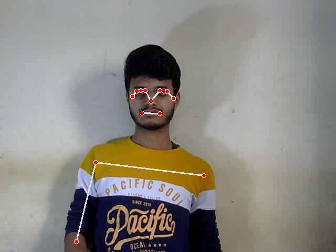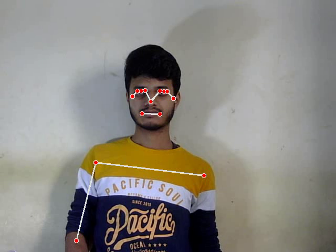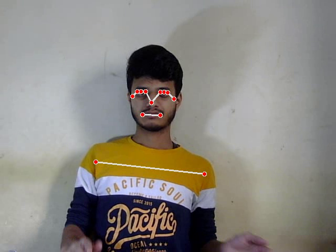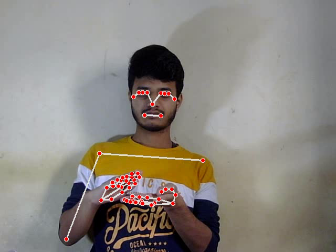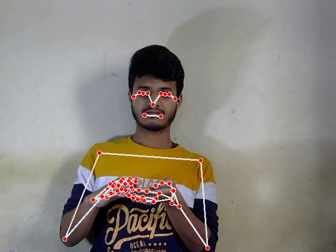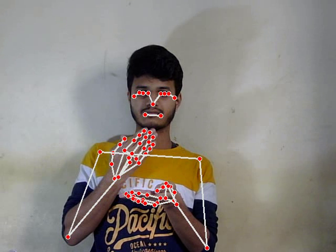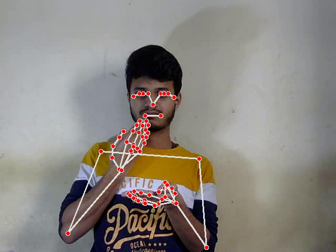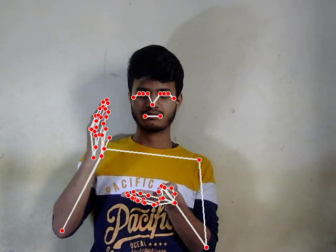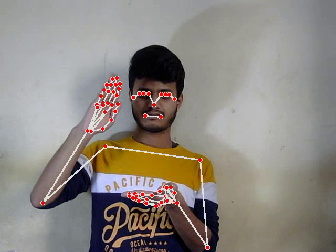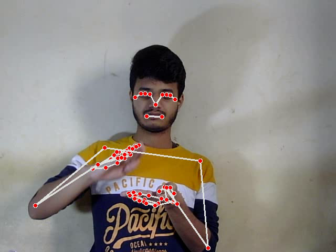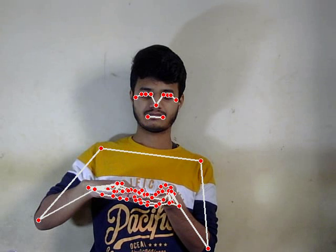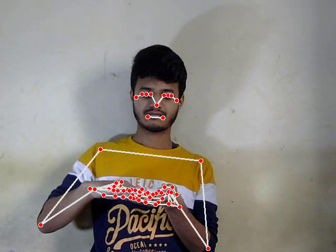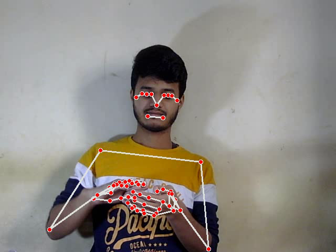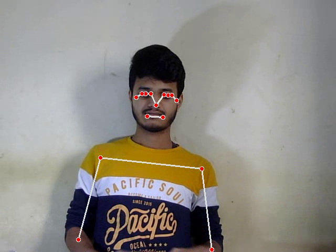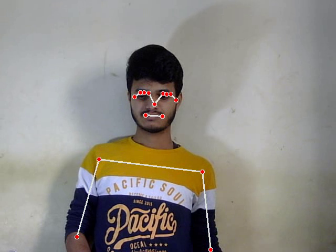bad